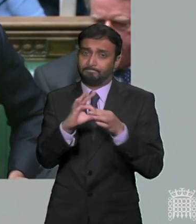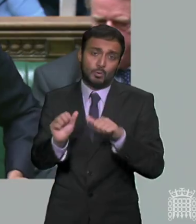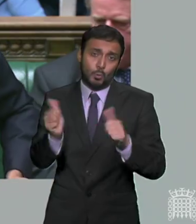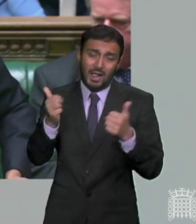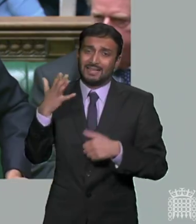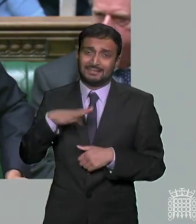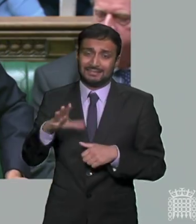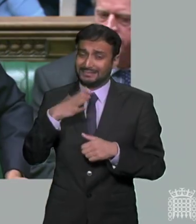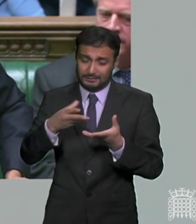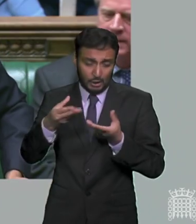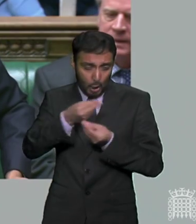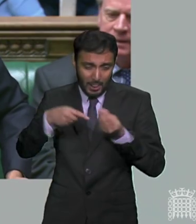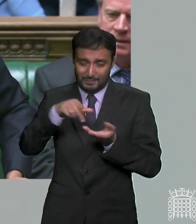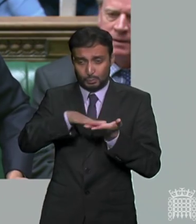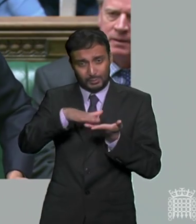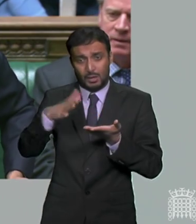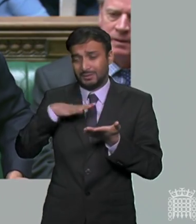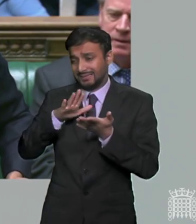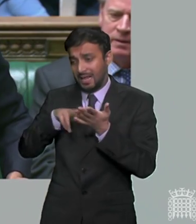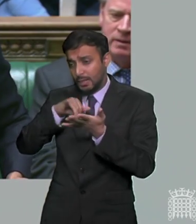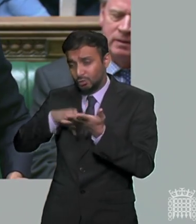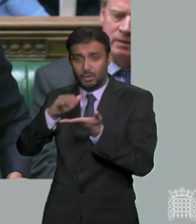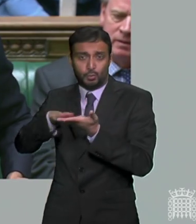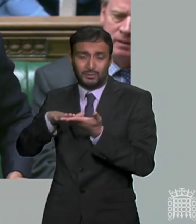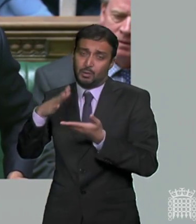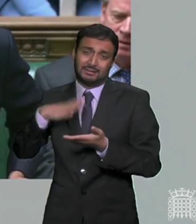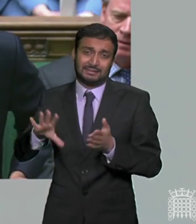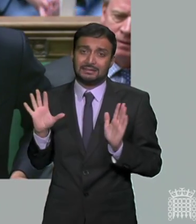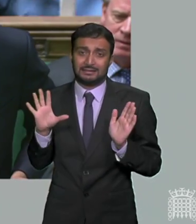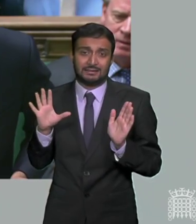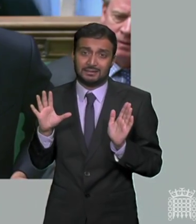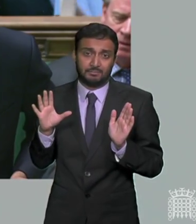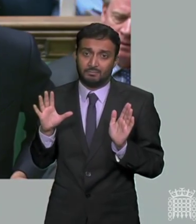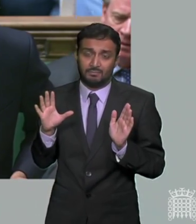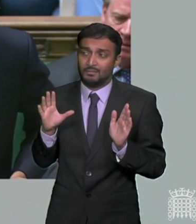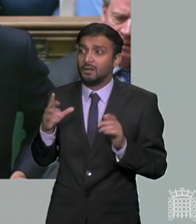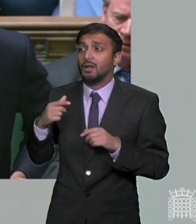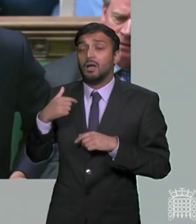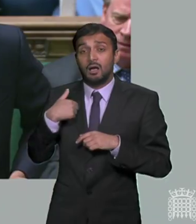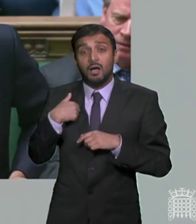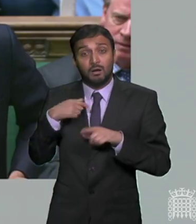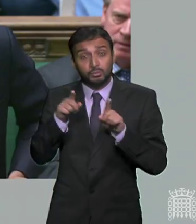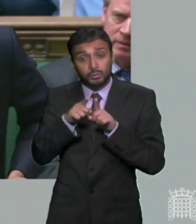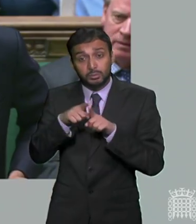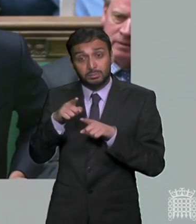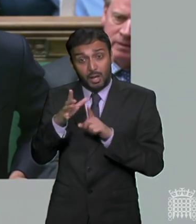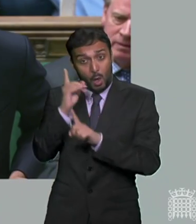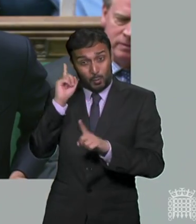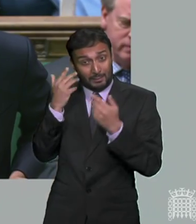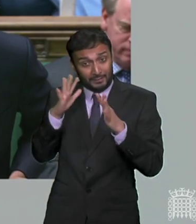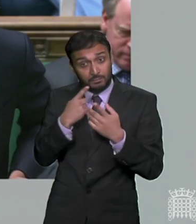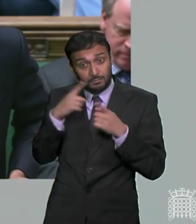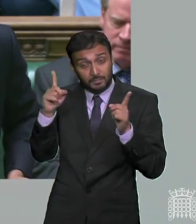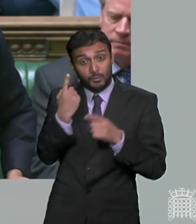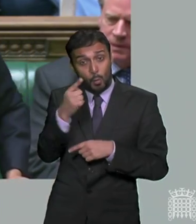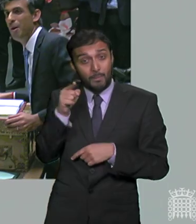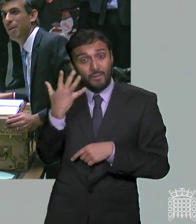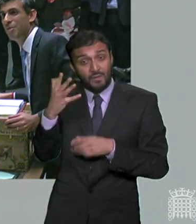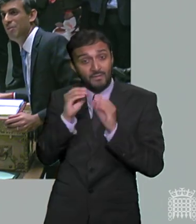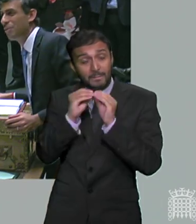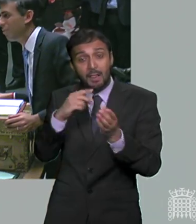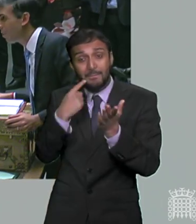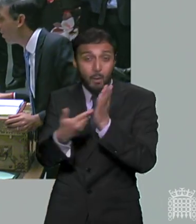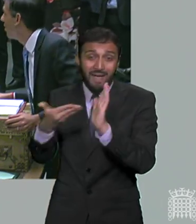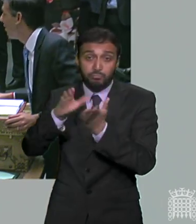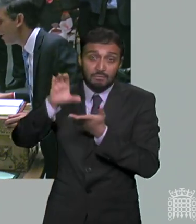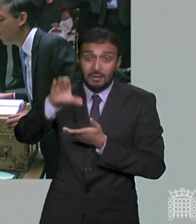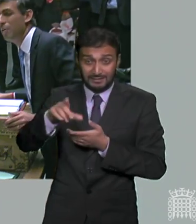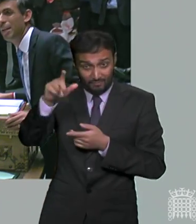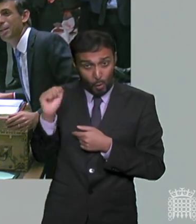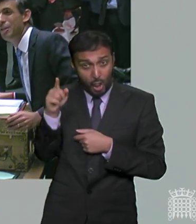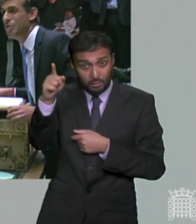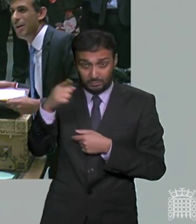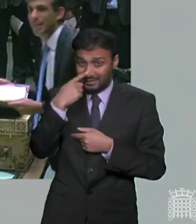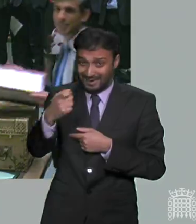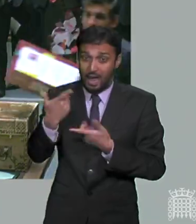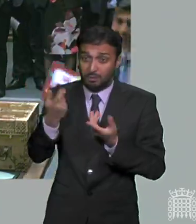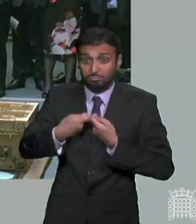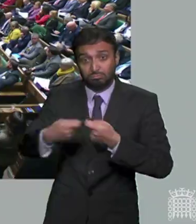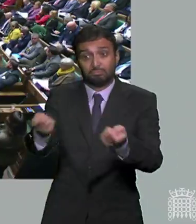I am pleased that last week’s autumn statement means that the Scottish Government will receive £1.5 billion in extra funding to deliver for public services in Scotland, and that is what we will continue doing.